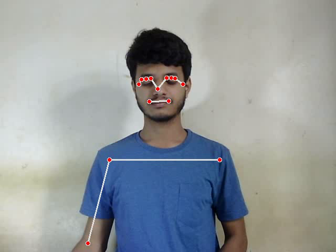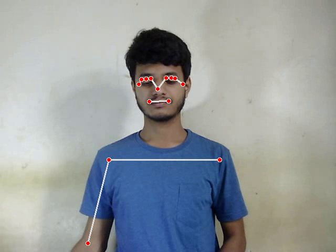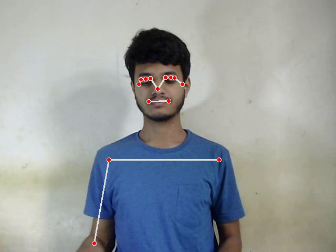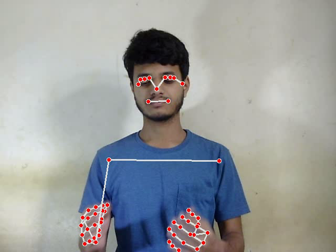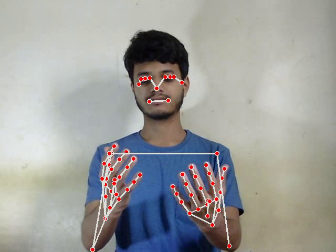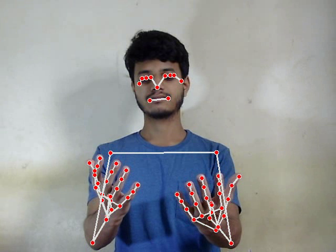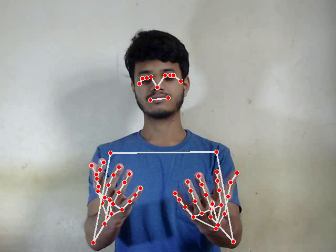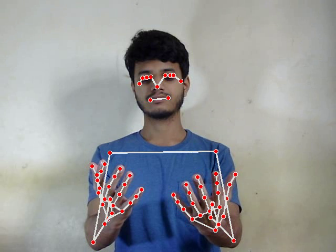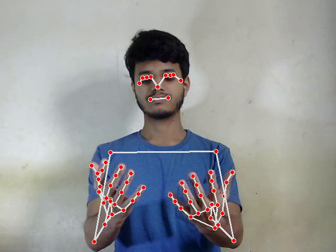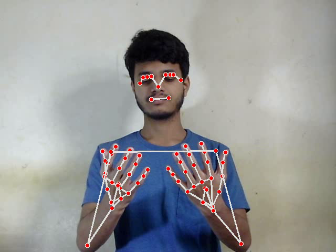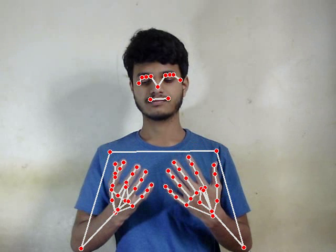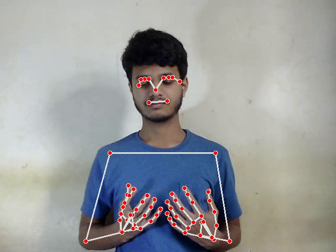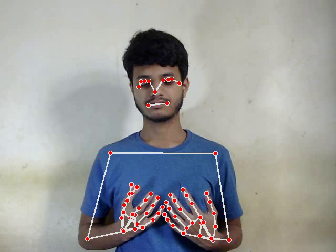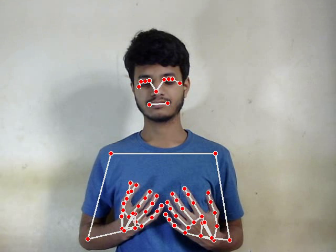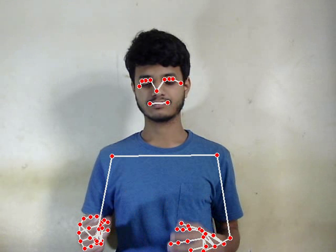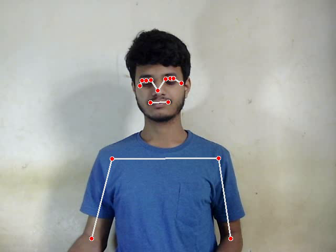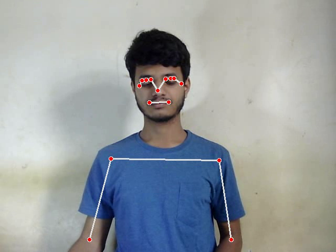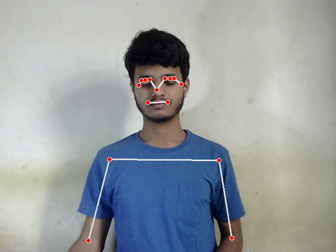want